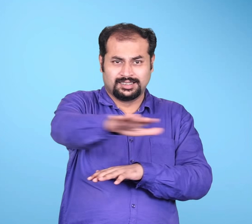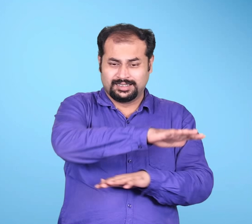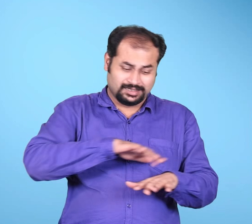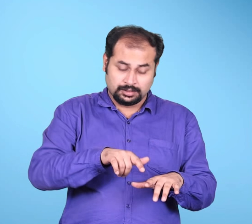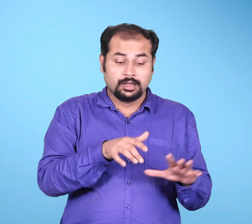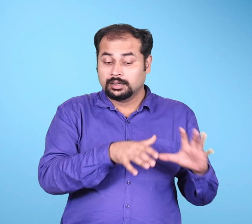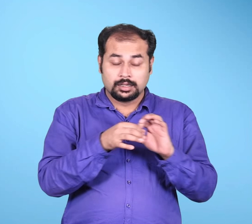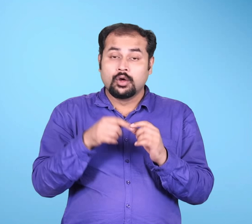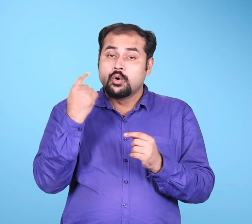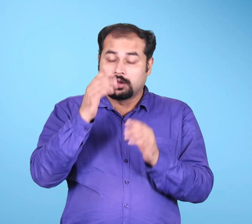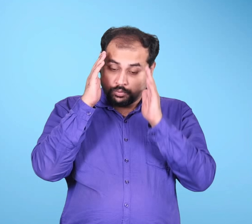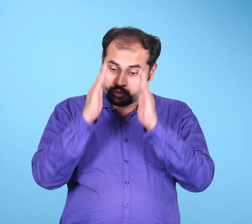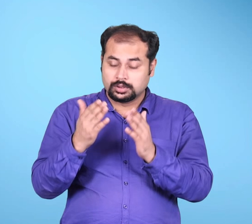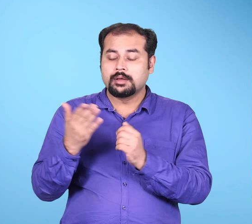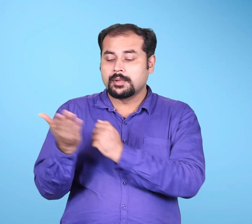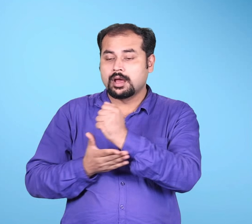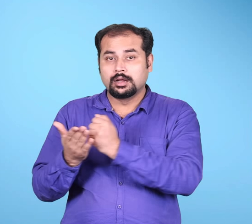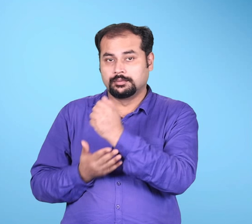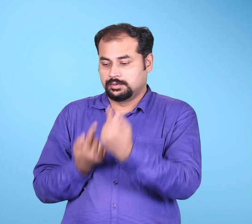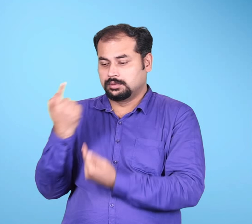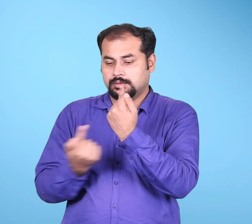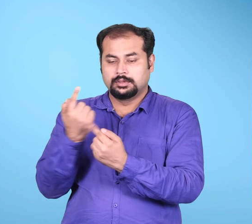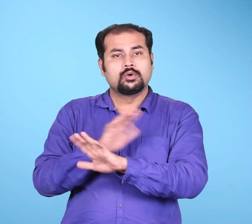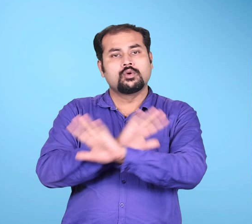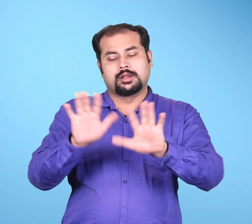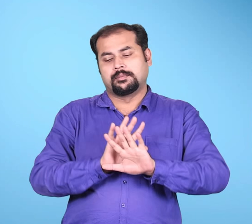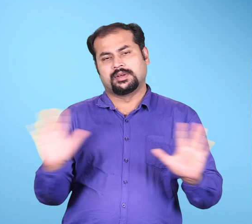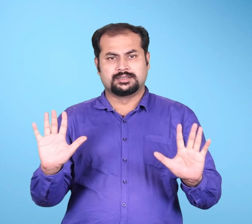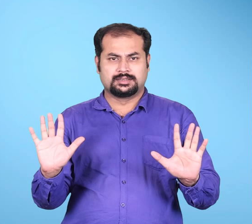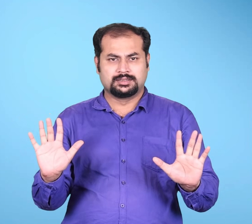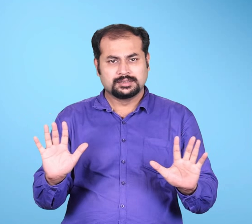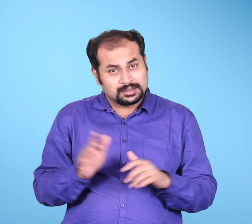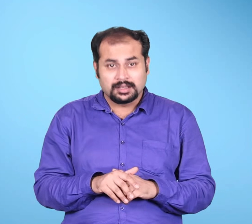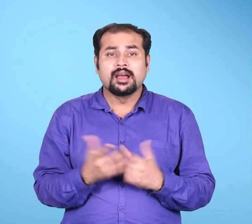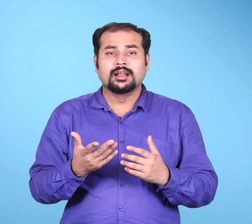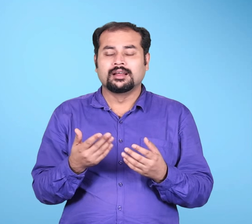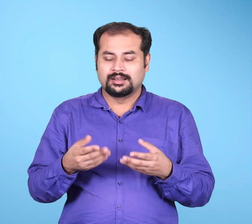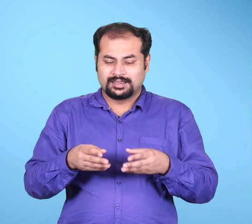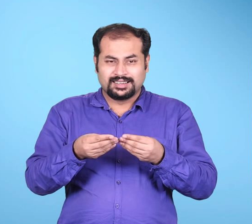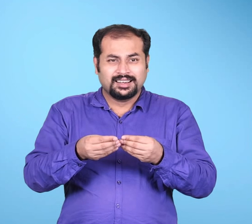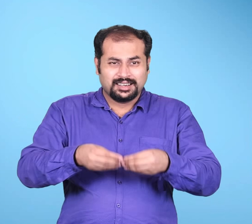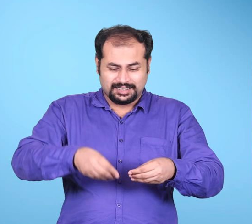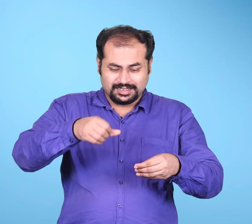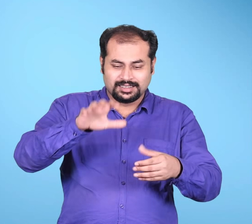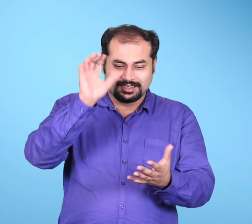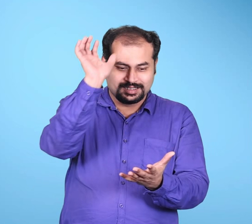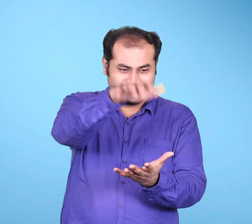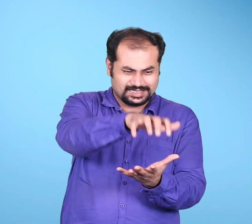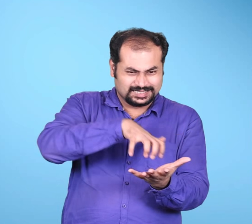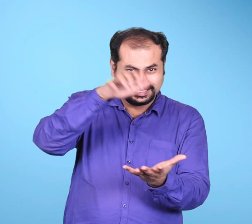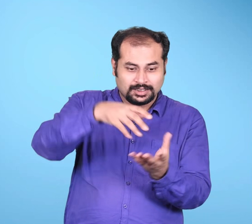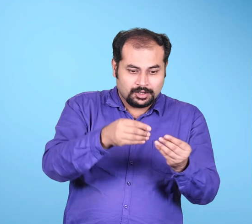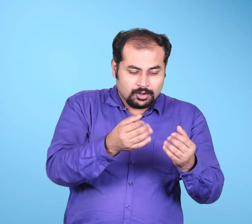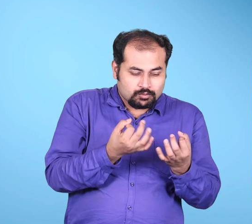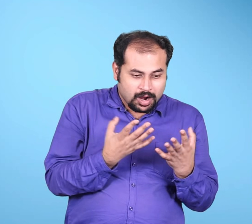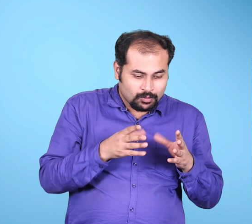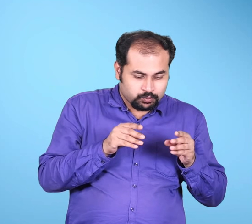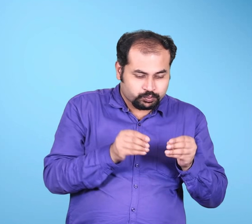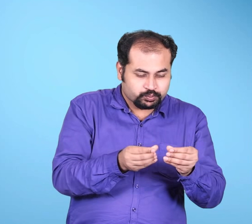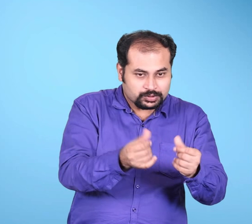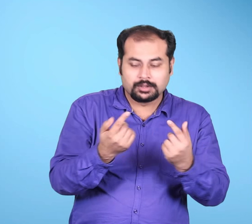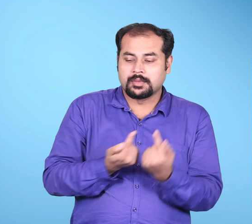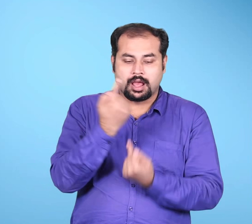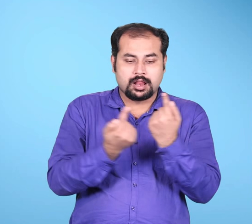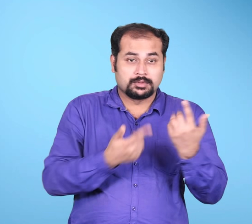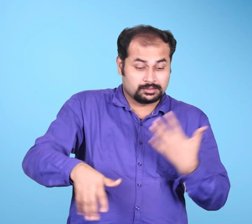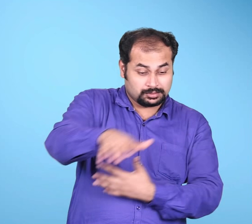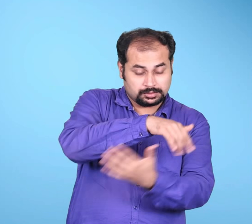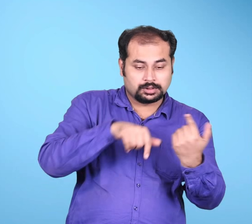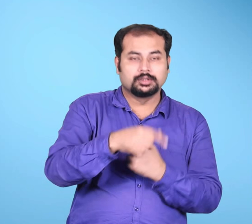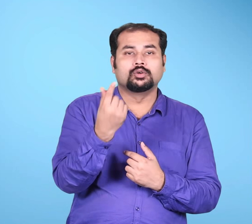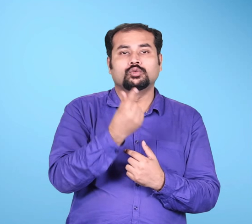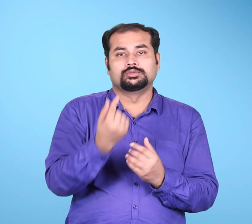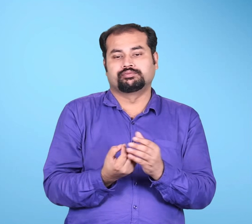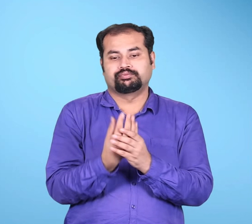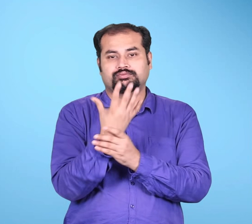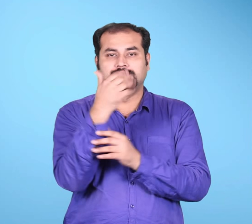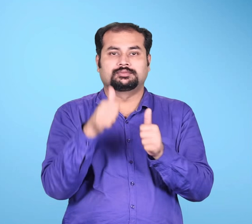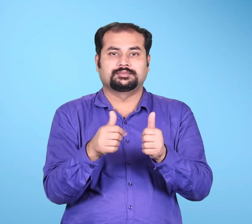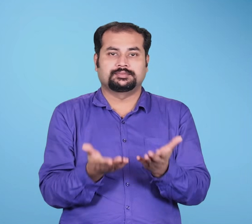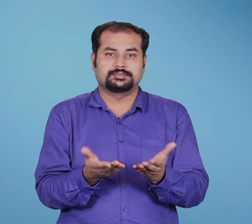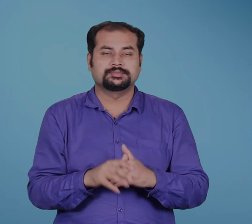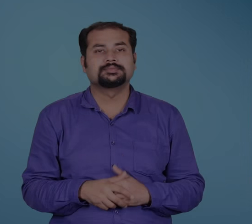as well as fallow land.